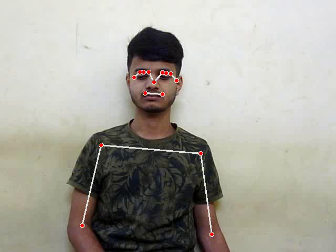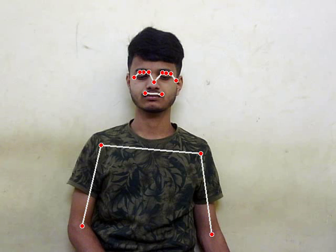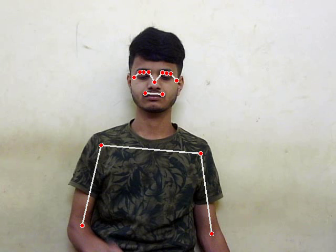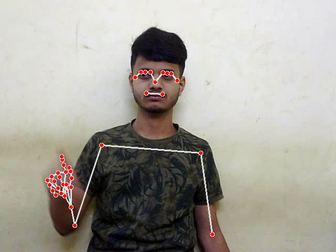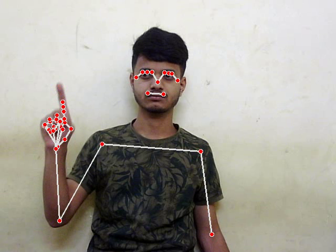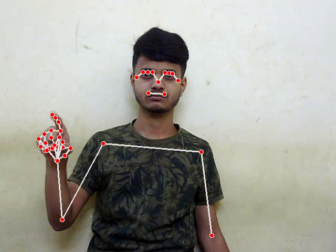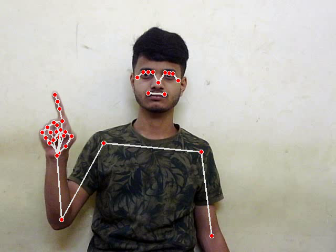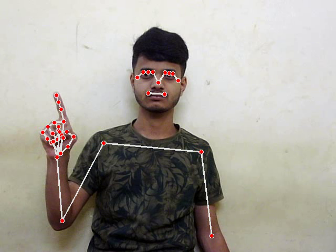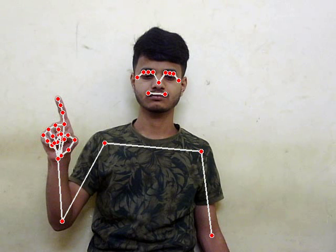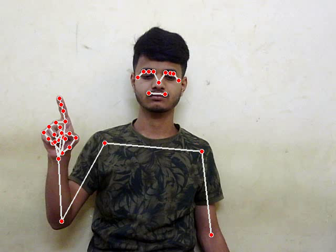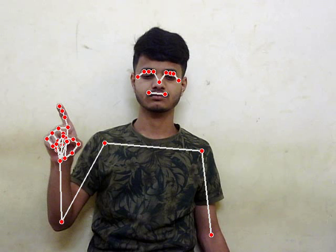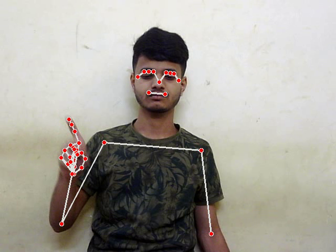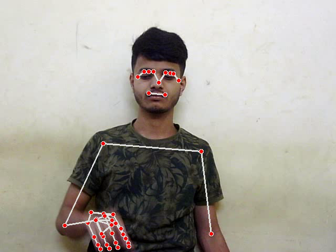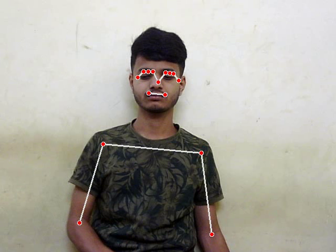need